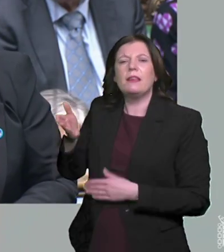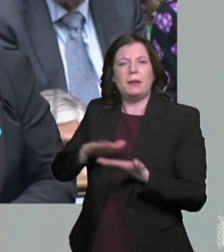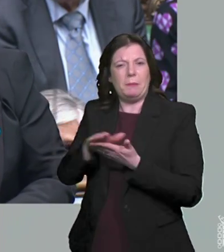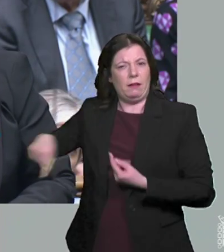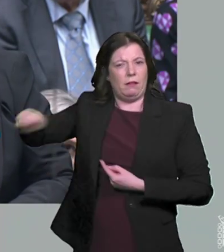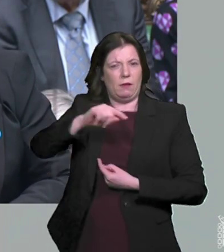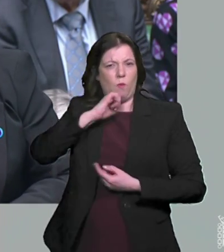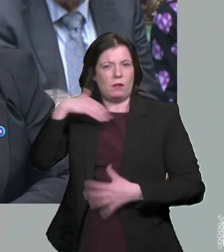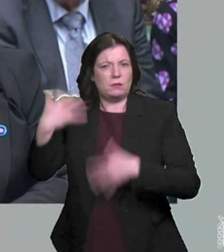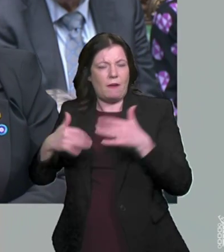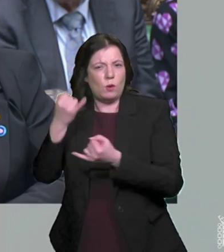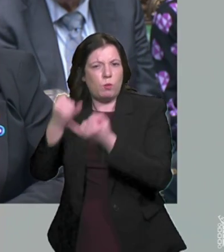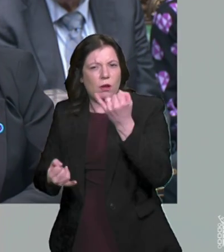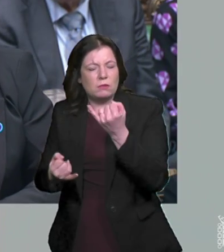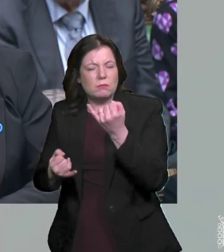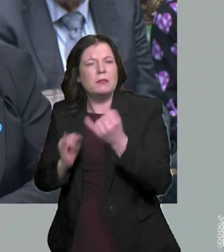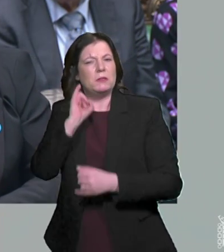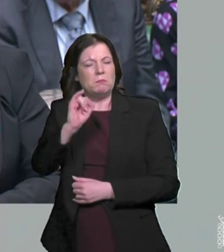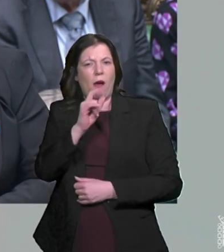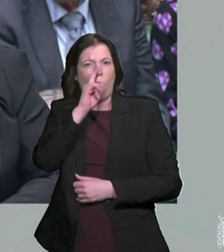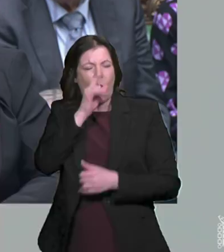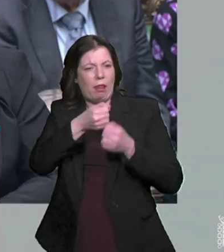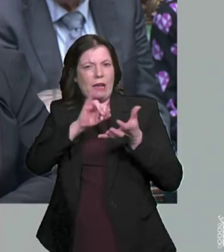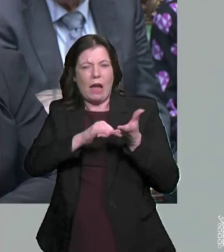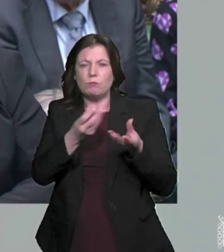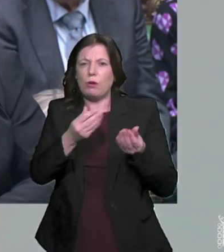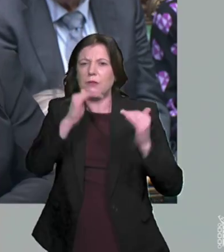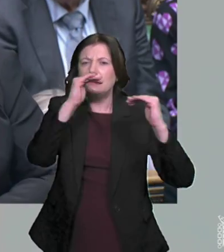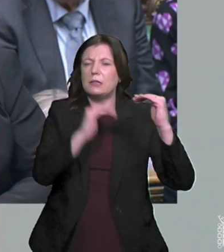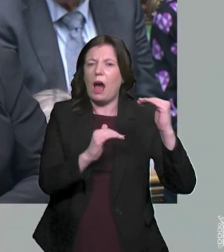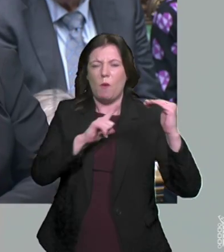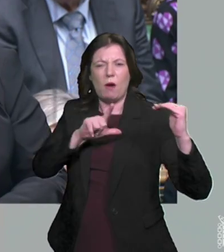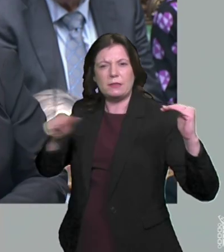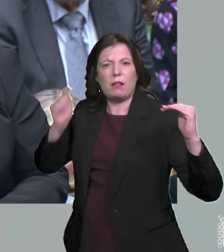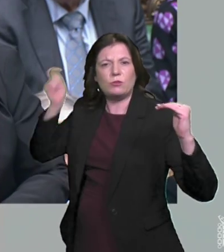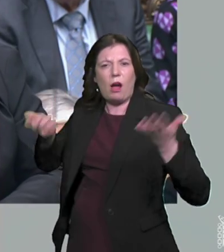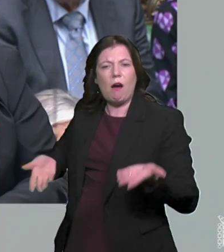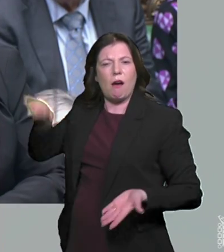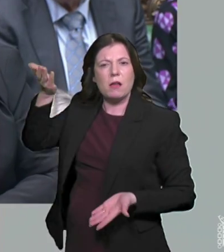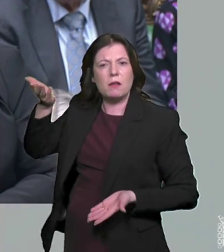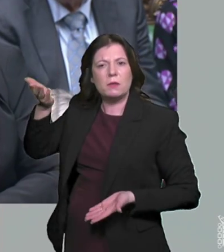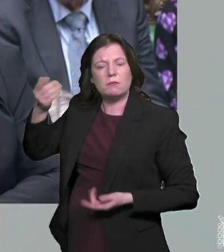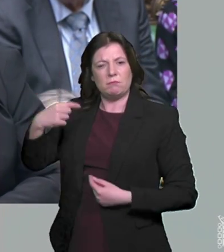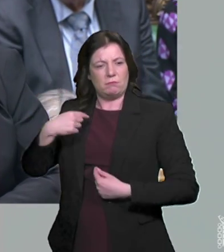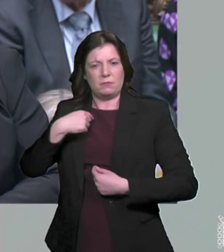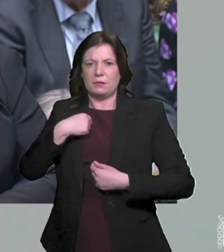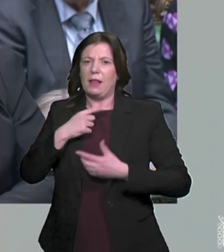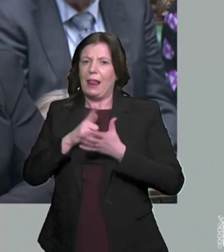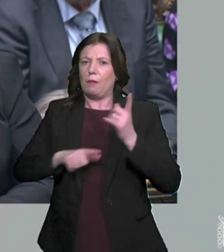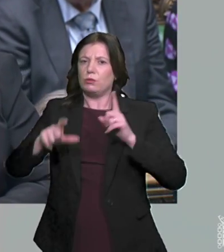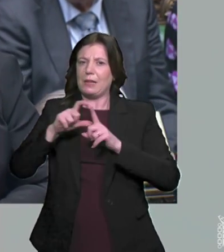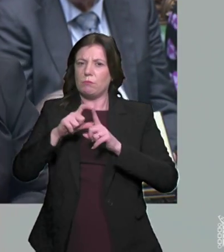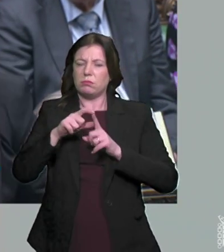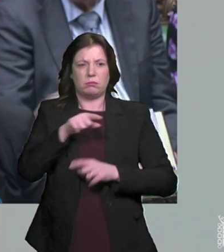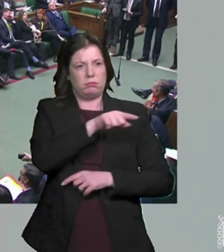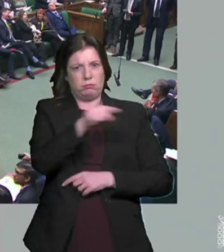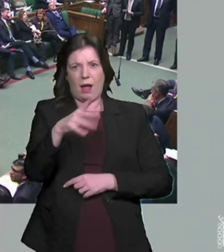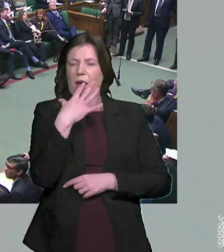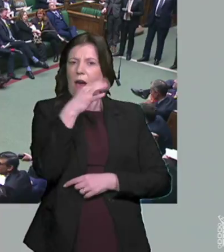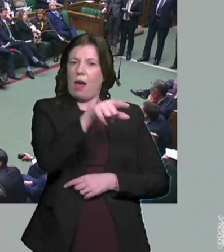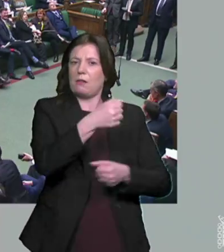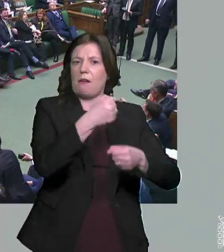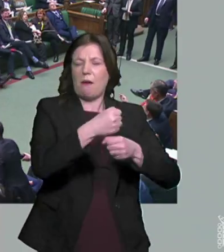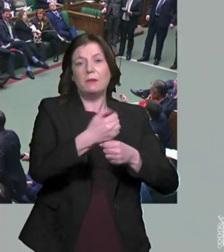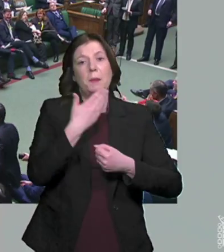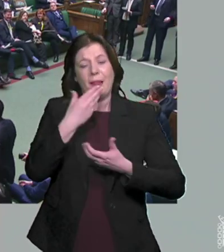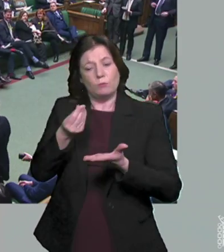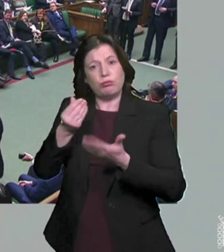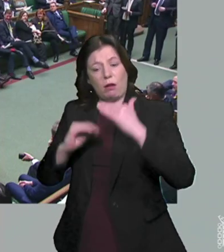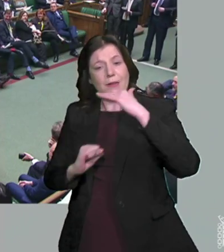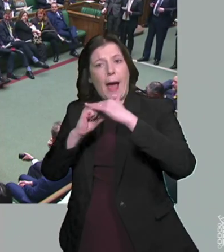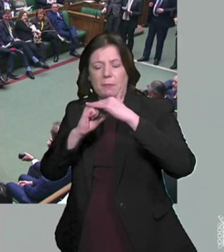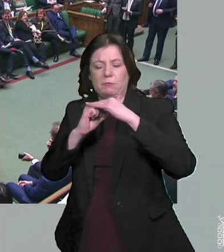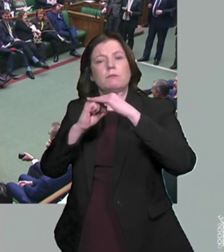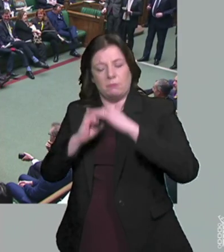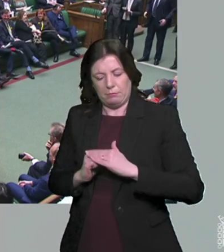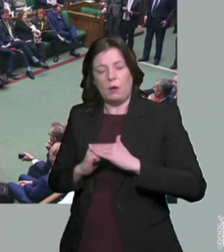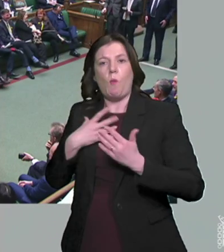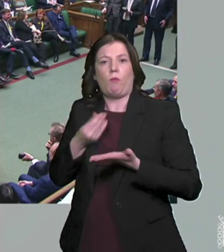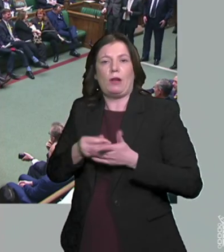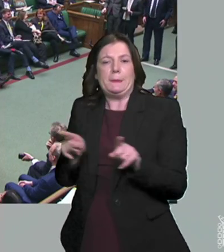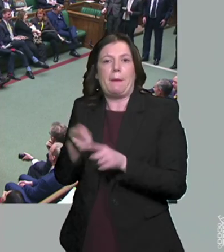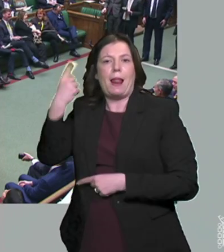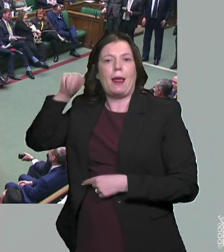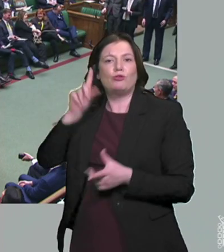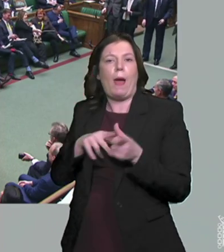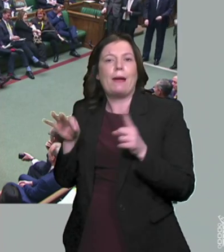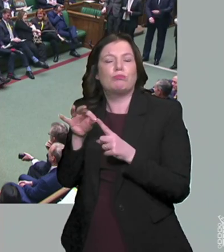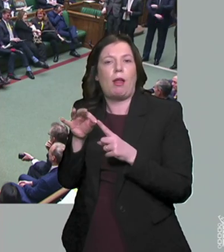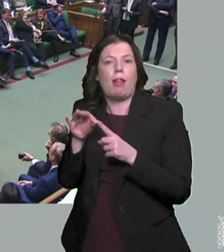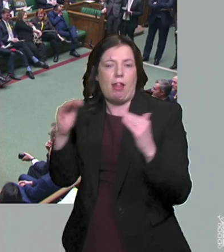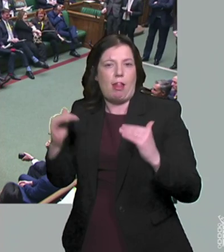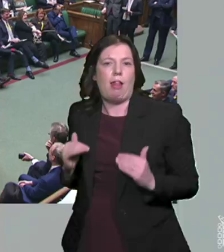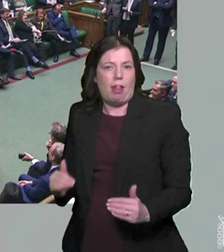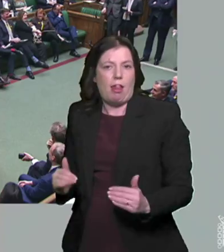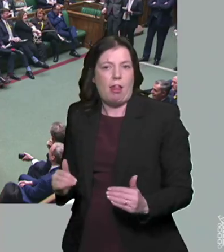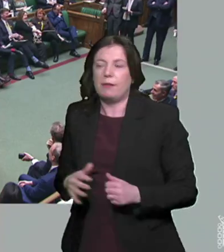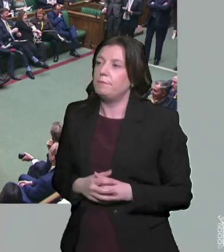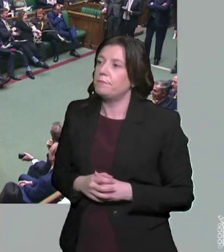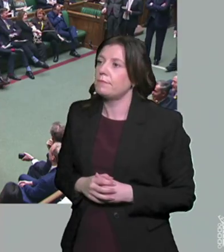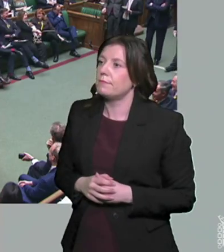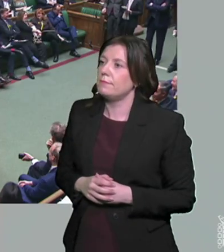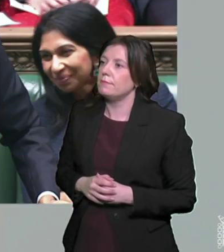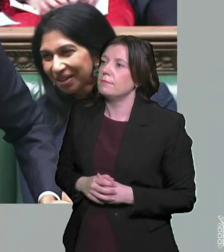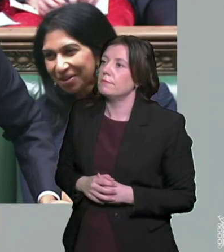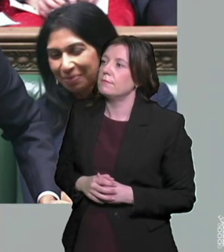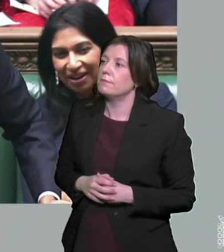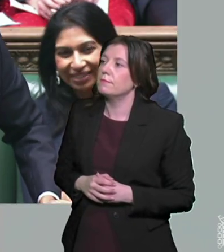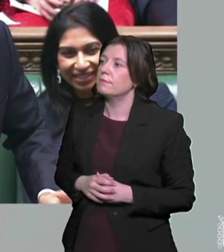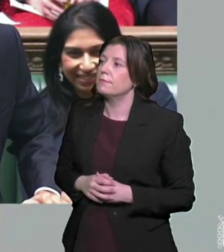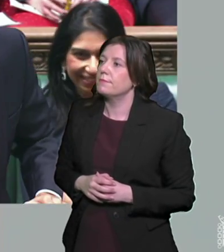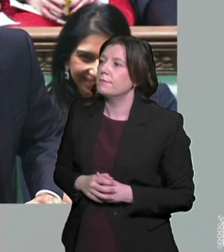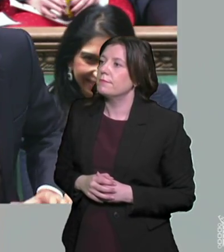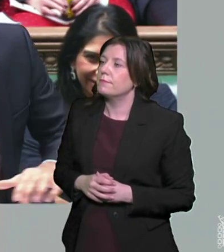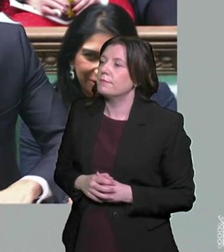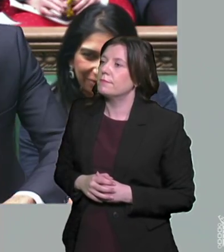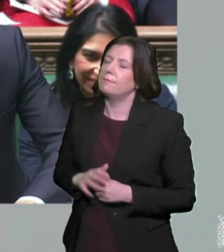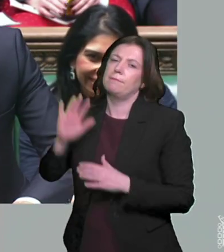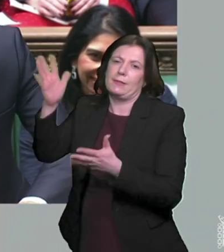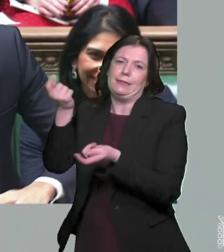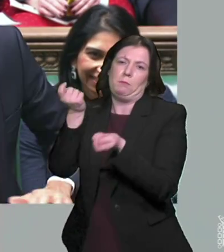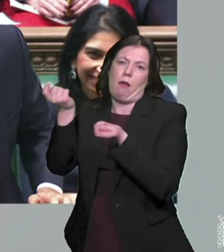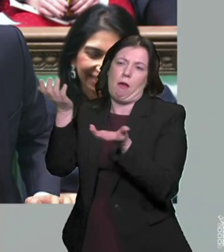of wholesale energy, will he also accept that it is time to listen to the Liberal Democrats and cut bills to the levels of last April?